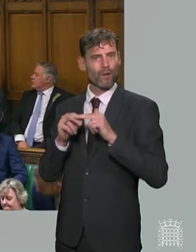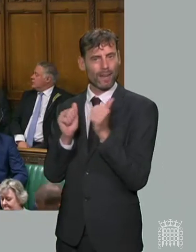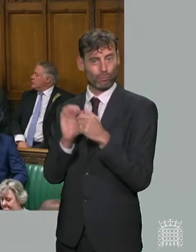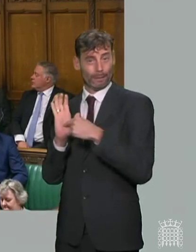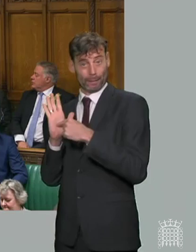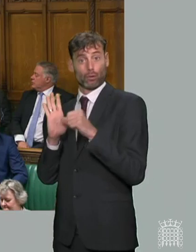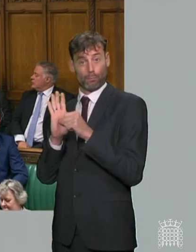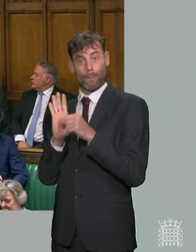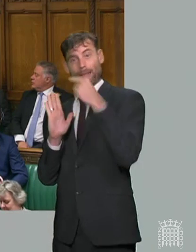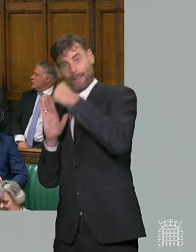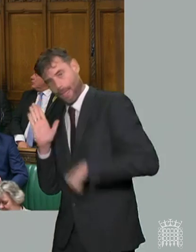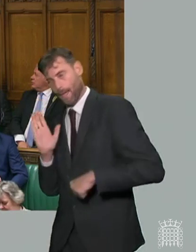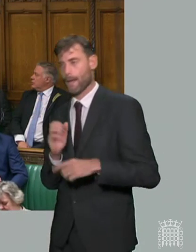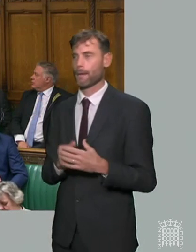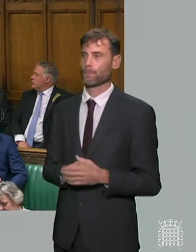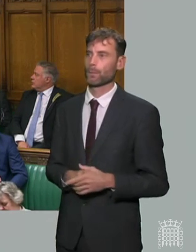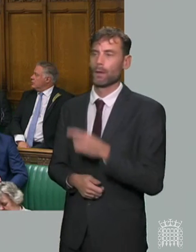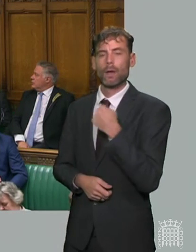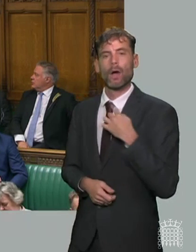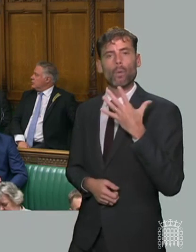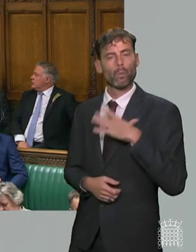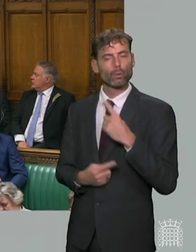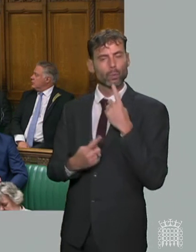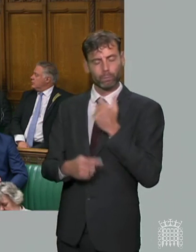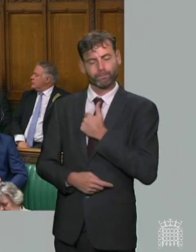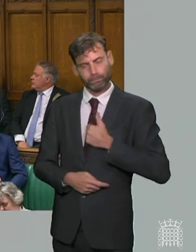May I start by expressing my condolences to the Prime Minister?